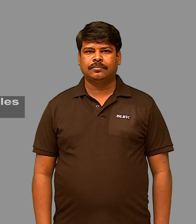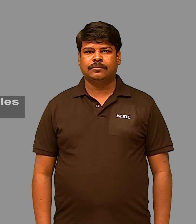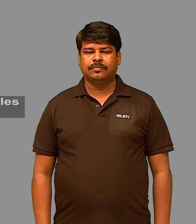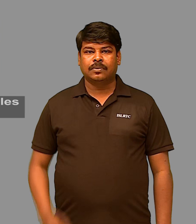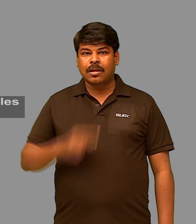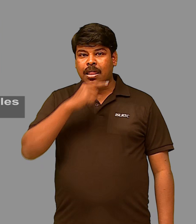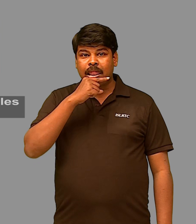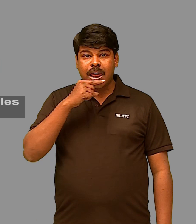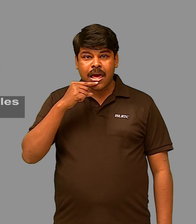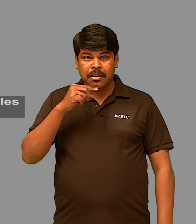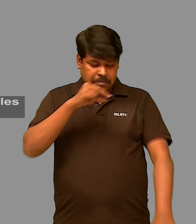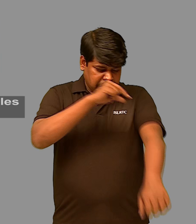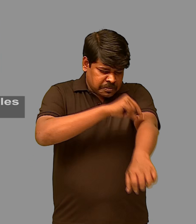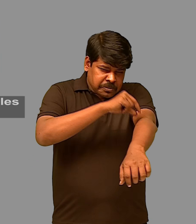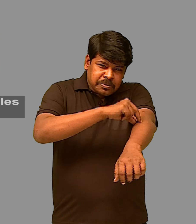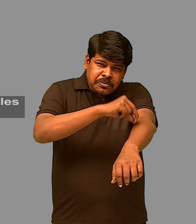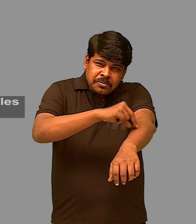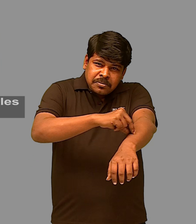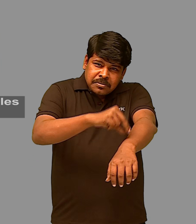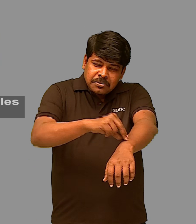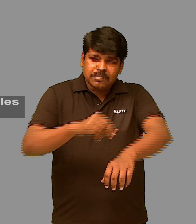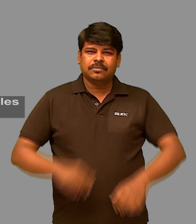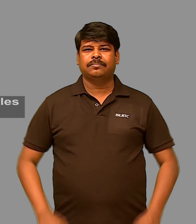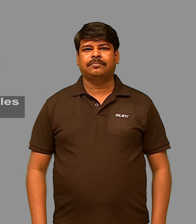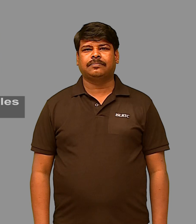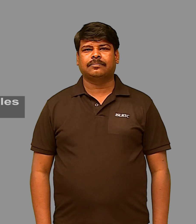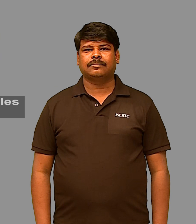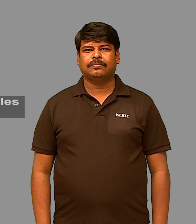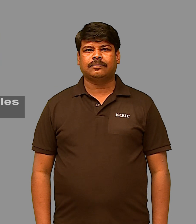German Measles (Rubella)